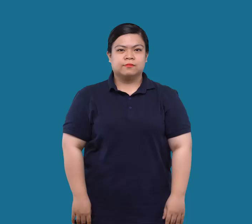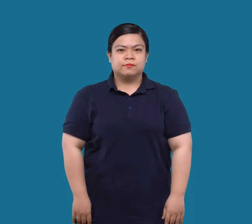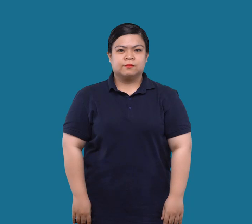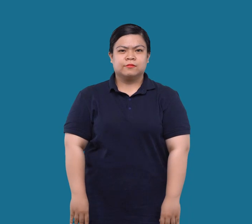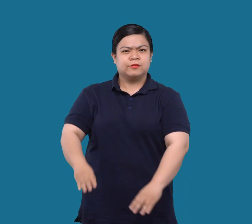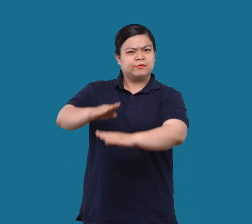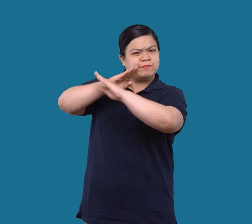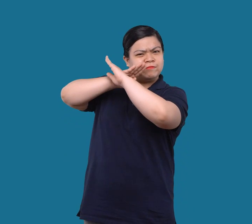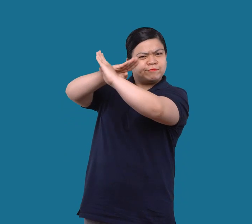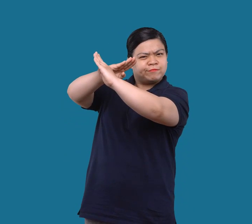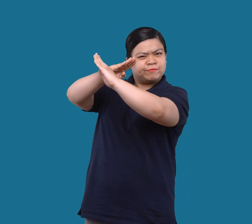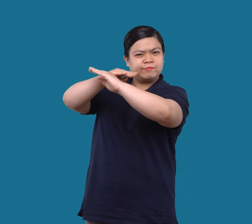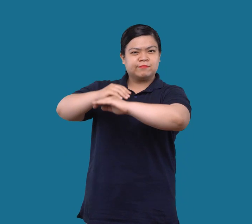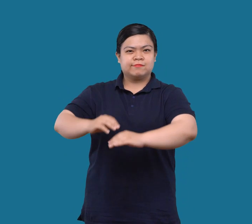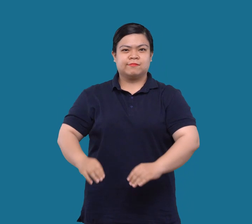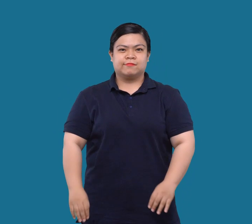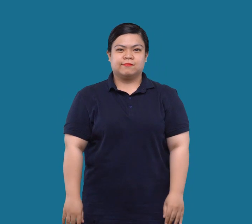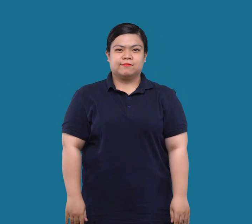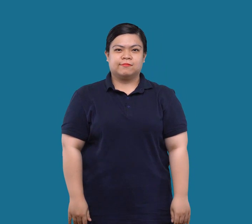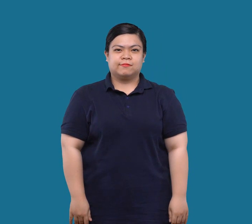chống đối